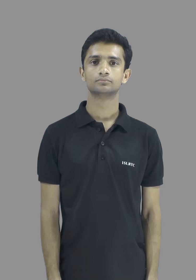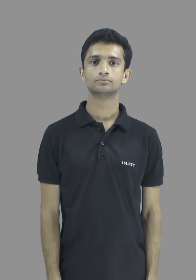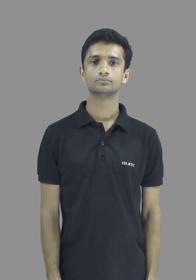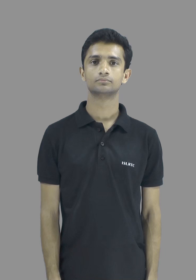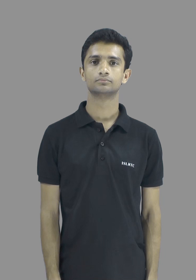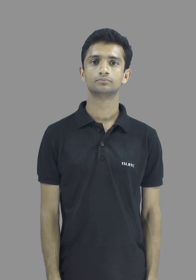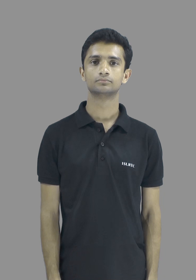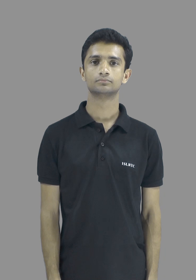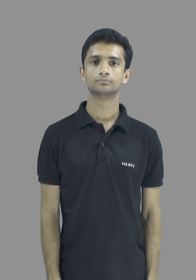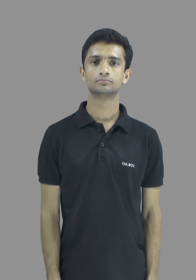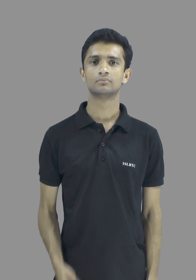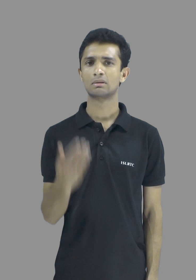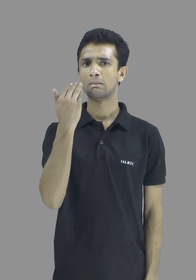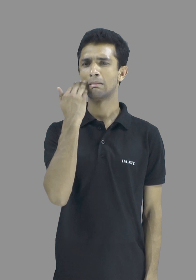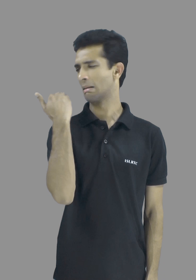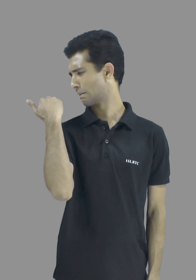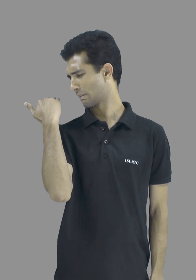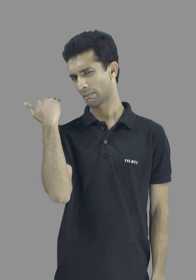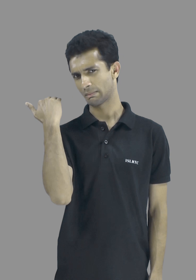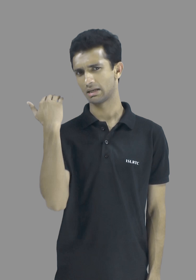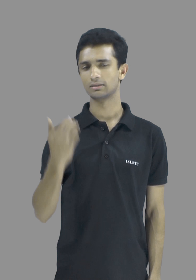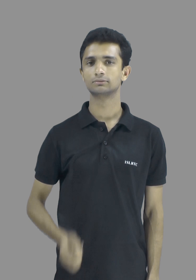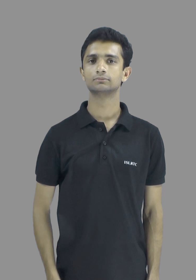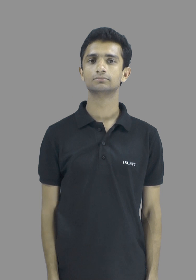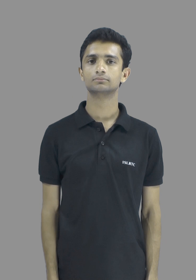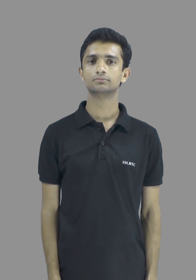Recent